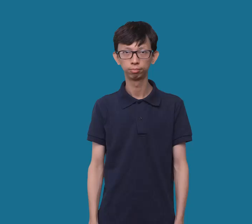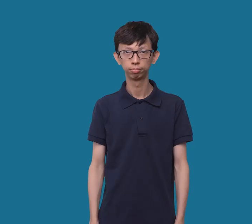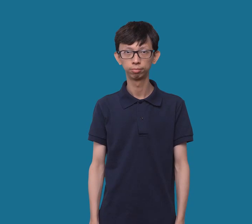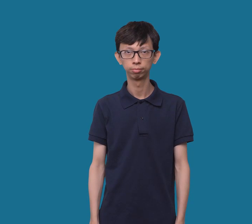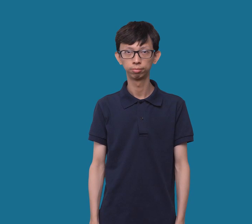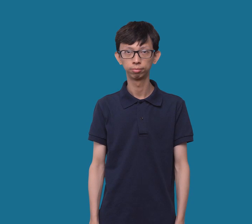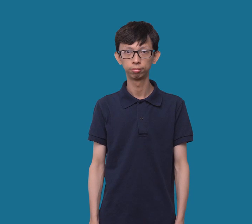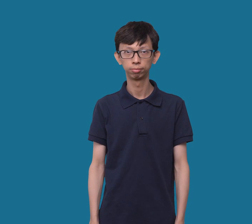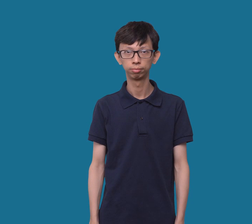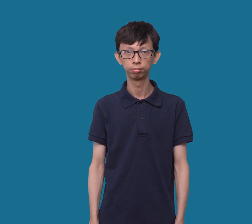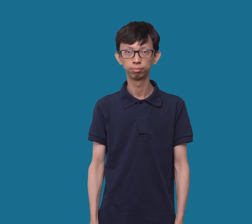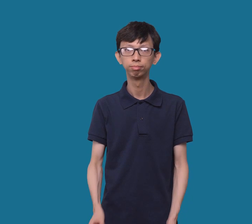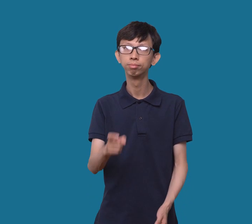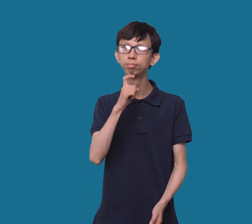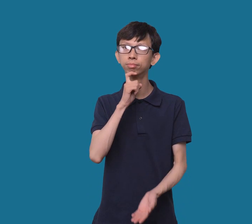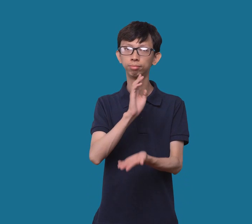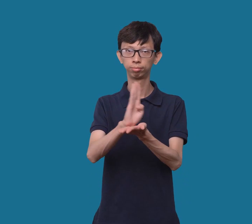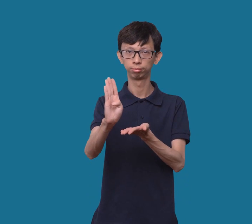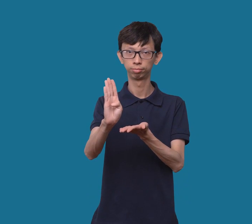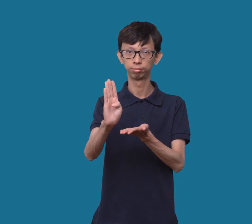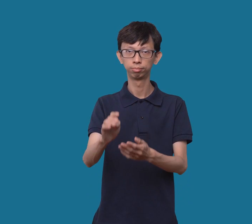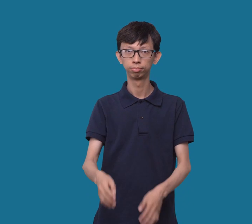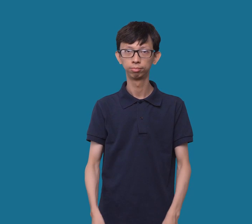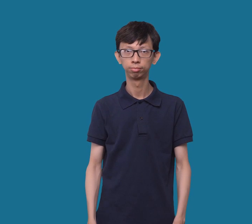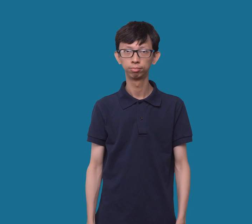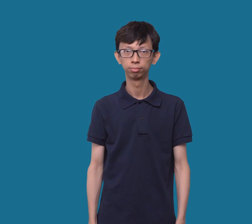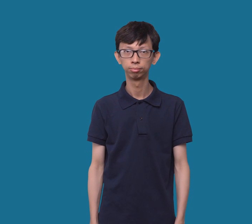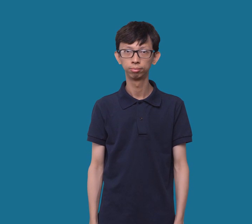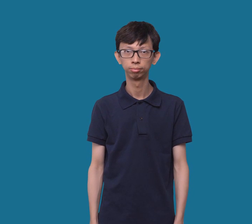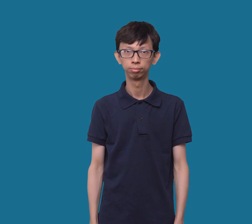vàng bạc